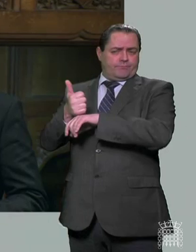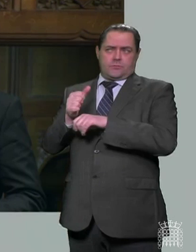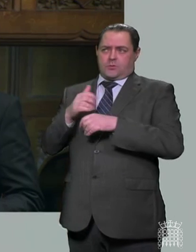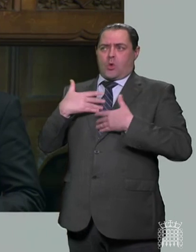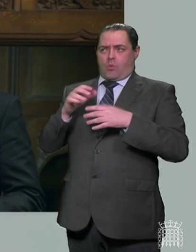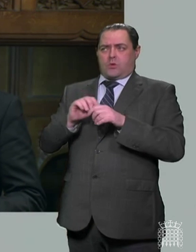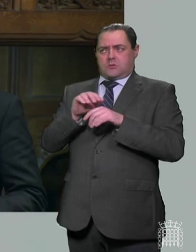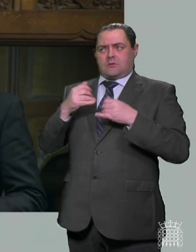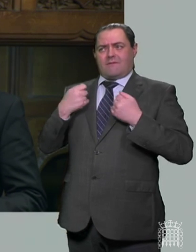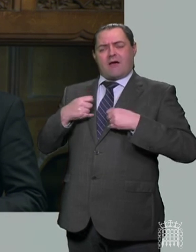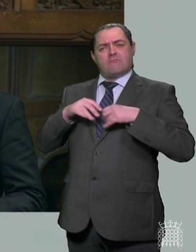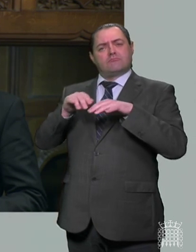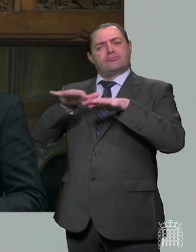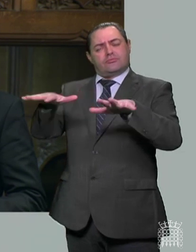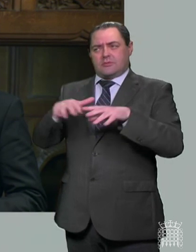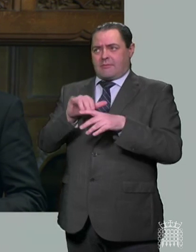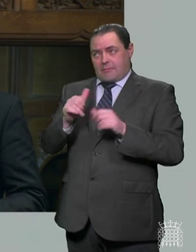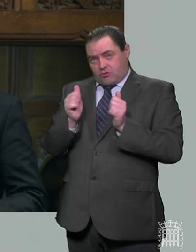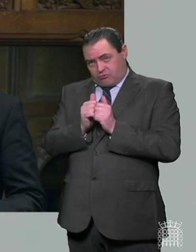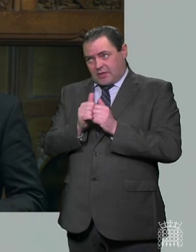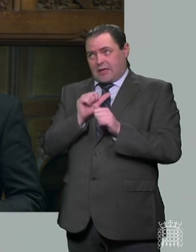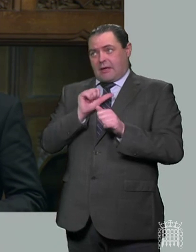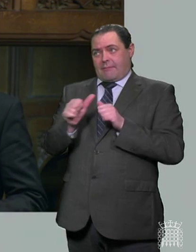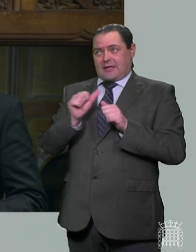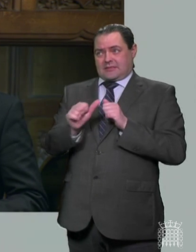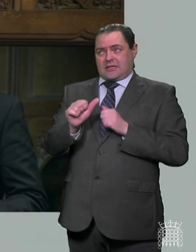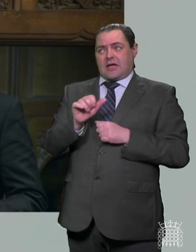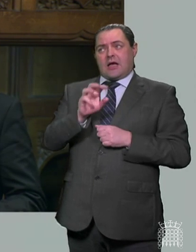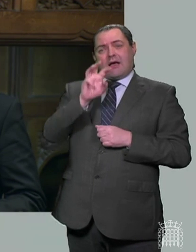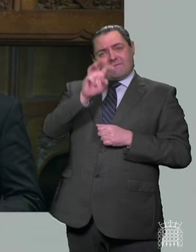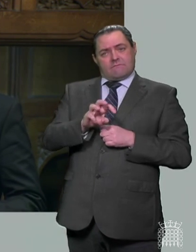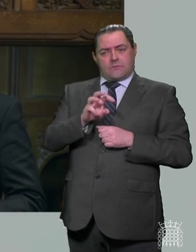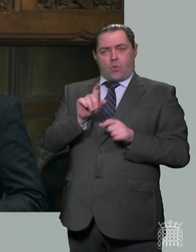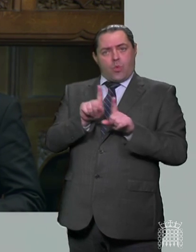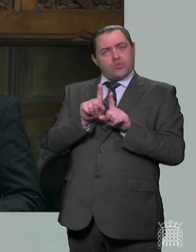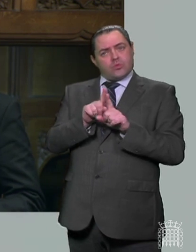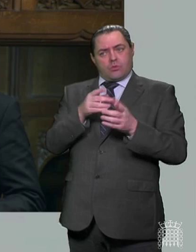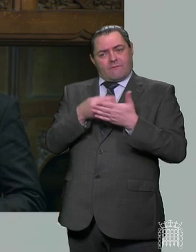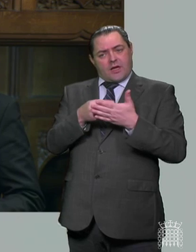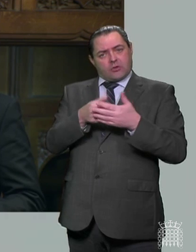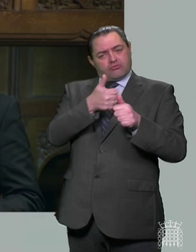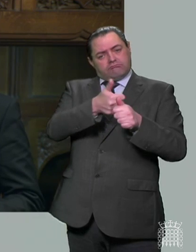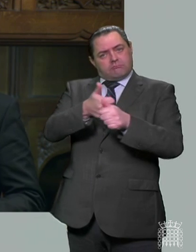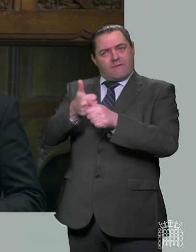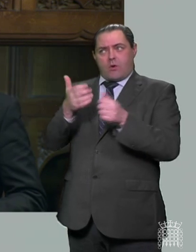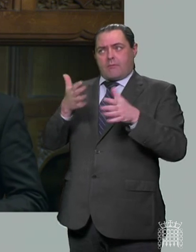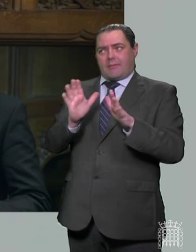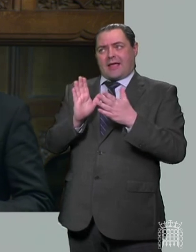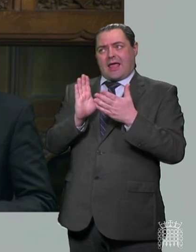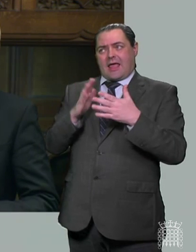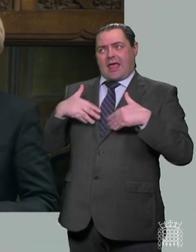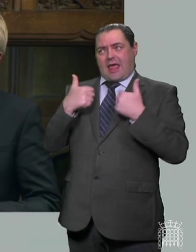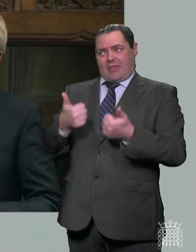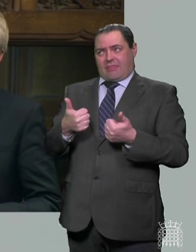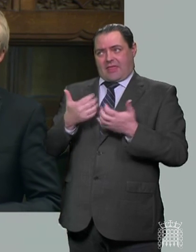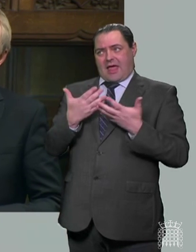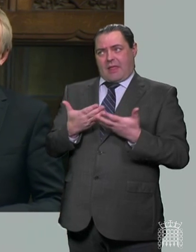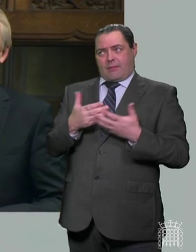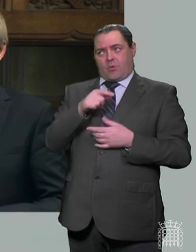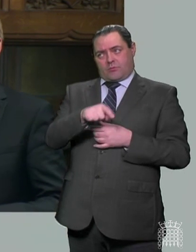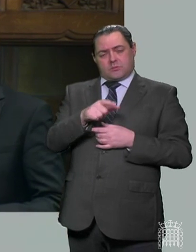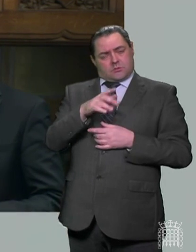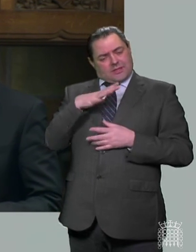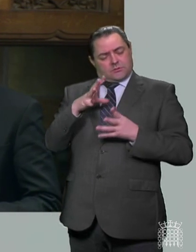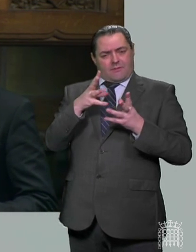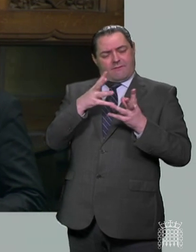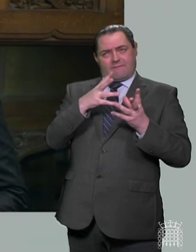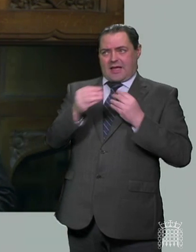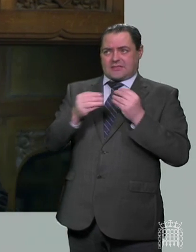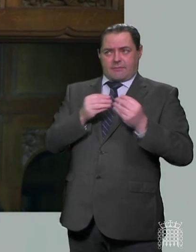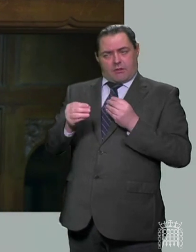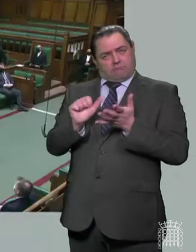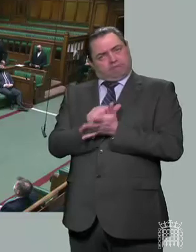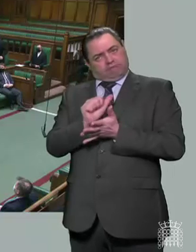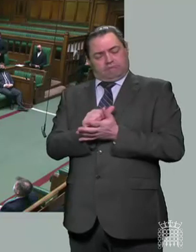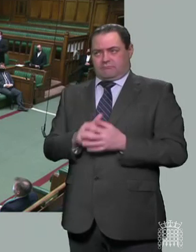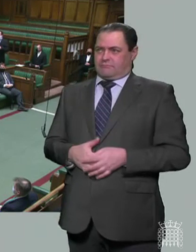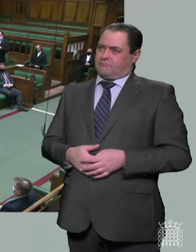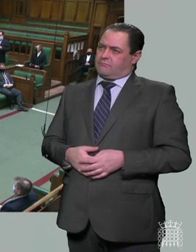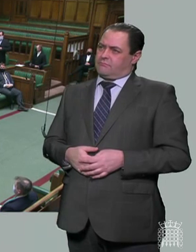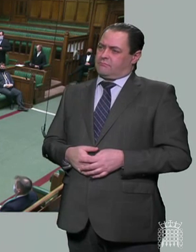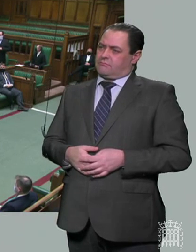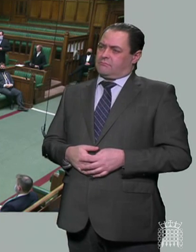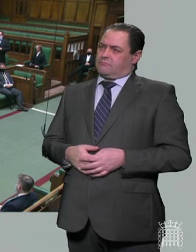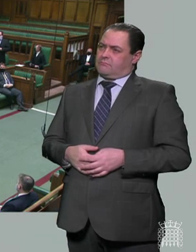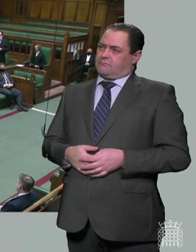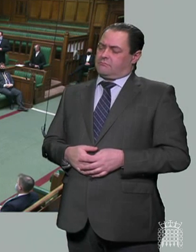Does he not agree that it would be better for Wales to be afforded the fiscal powers required to support those public health measures, so that the Welsh Government’s response can be as flexible and effective as possible?